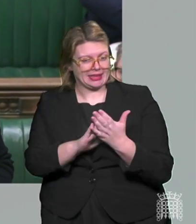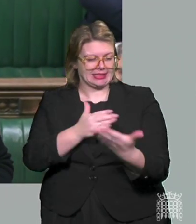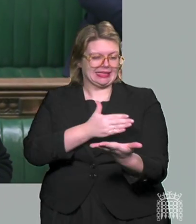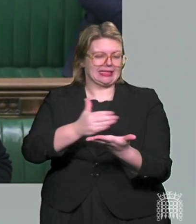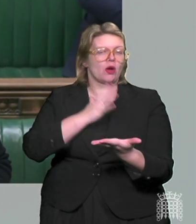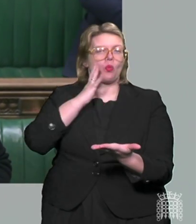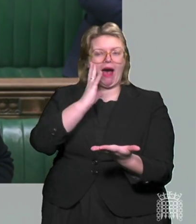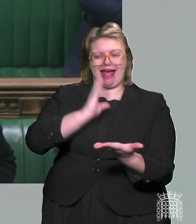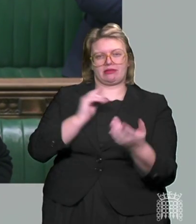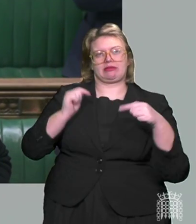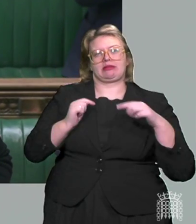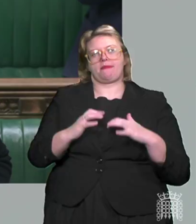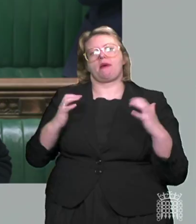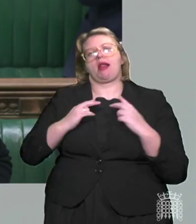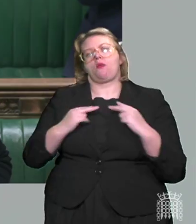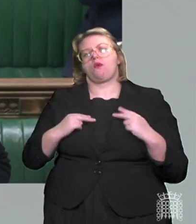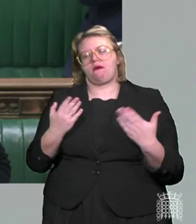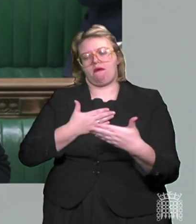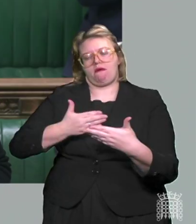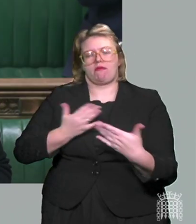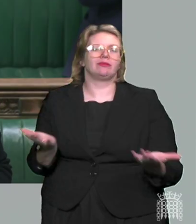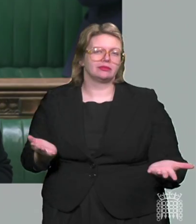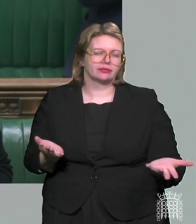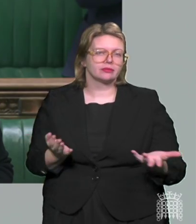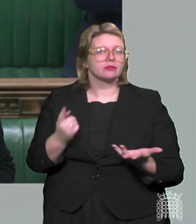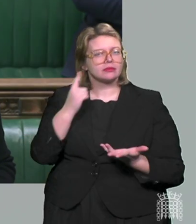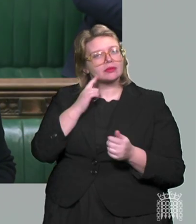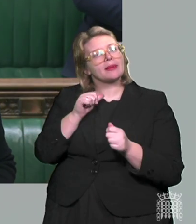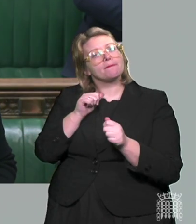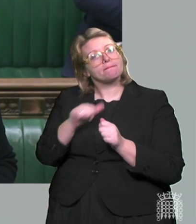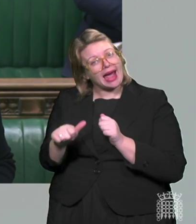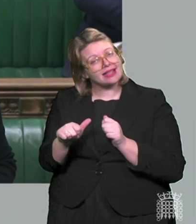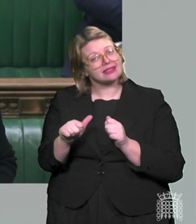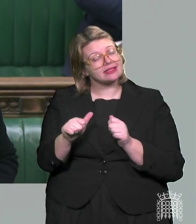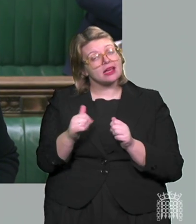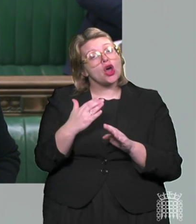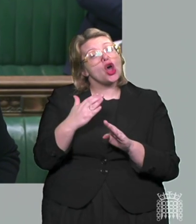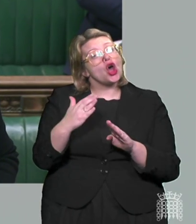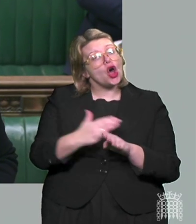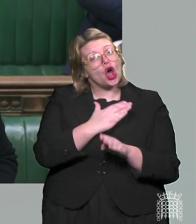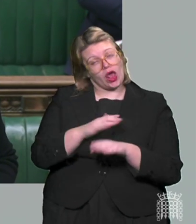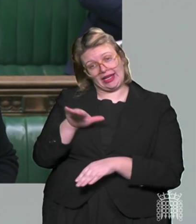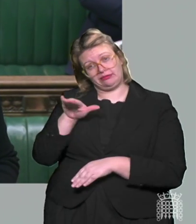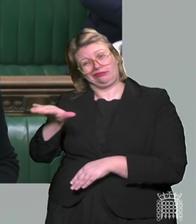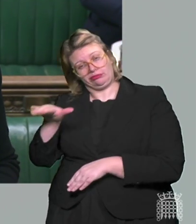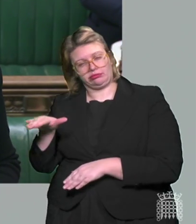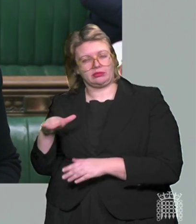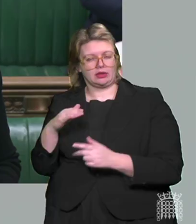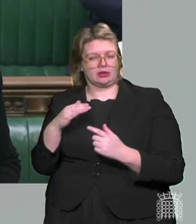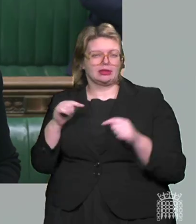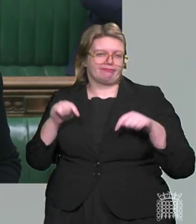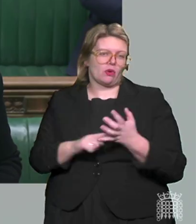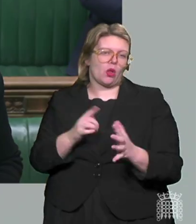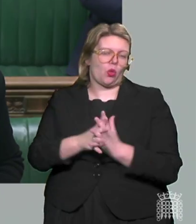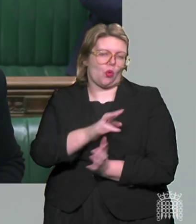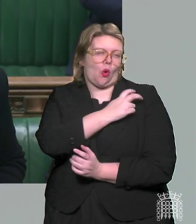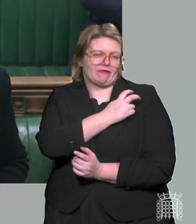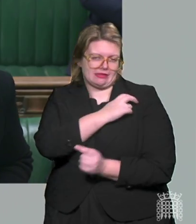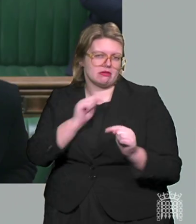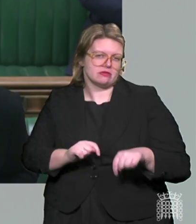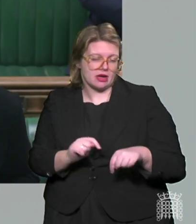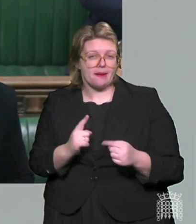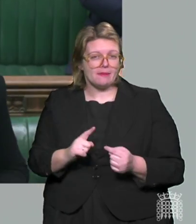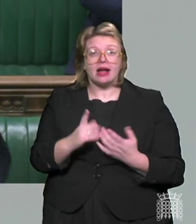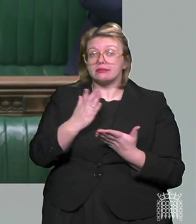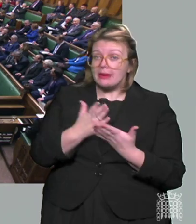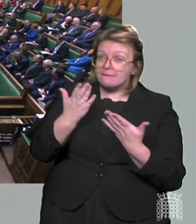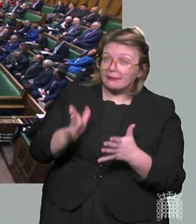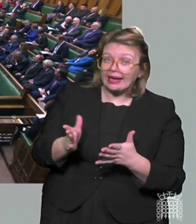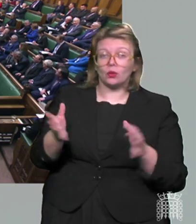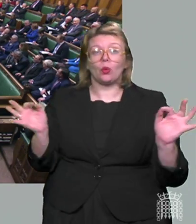I would always caution—as I am sure she would—that it would be good to involve the Law Officers at an early stage of proceedings, but I cannot comment on specific cases and whether or not that was done.